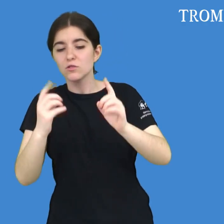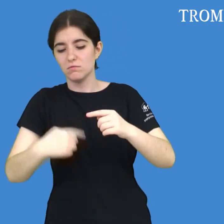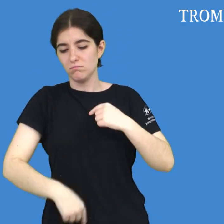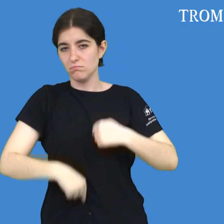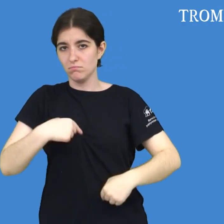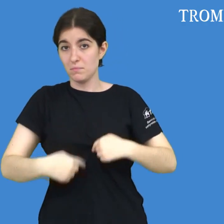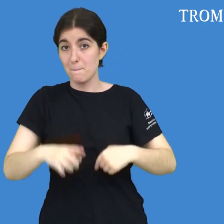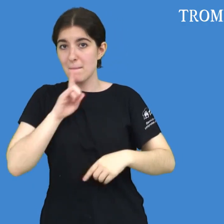circulación